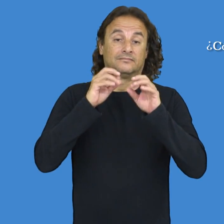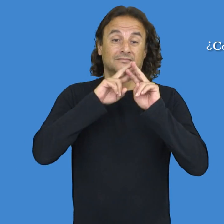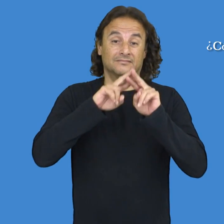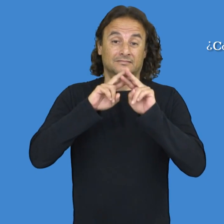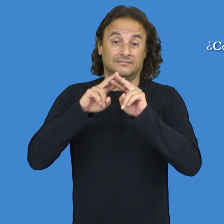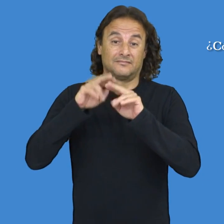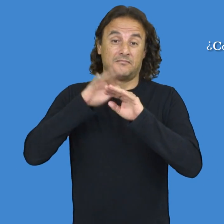revisar